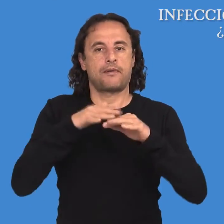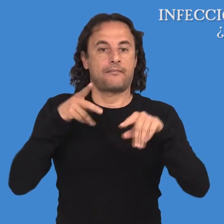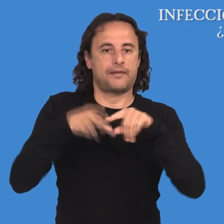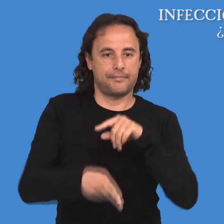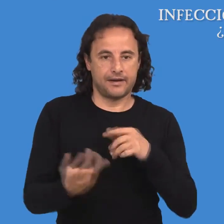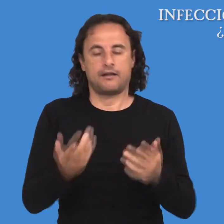evitar